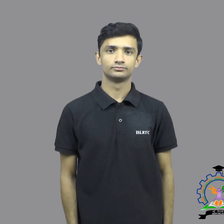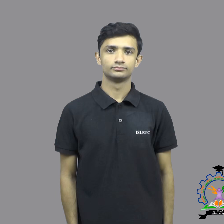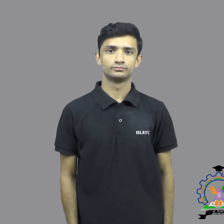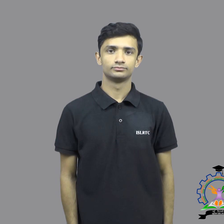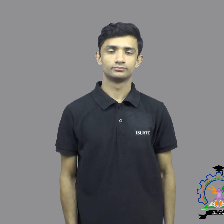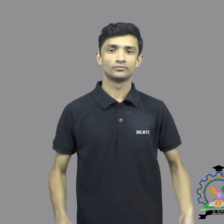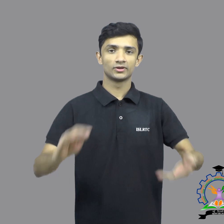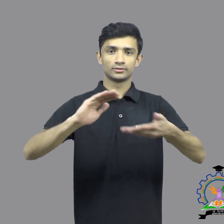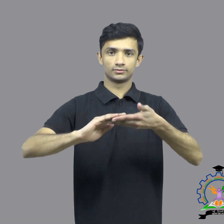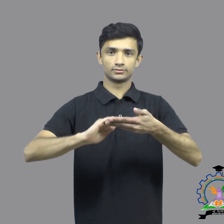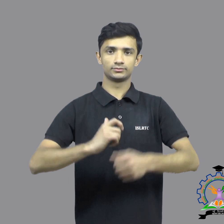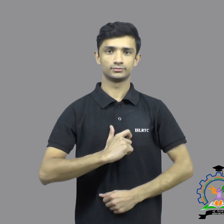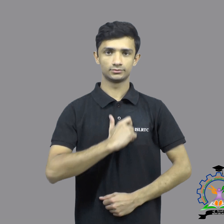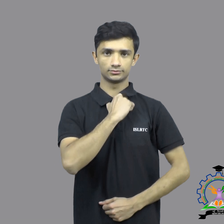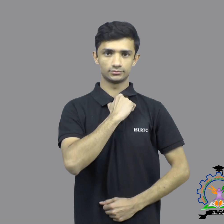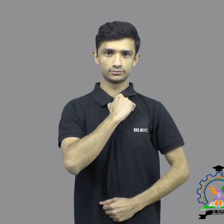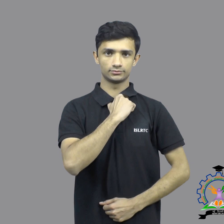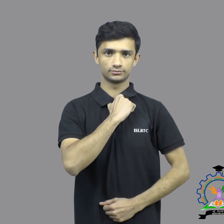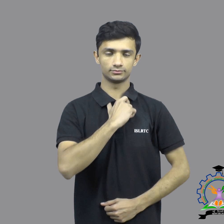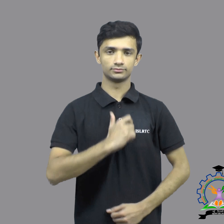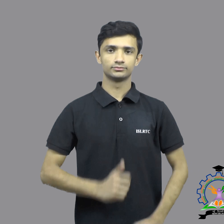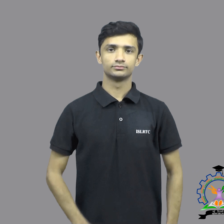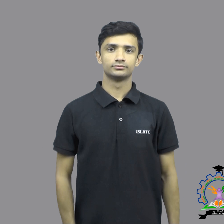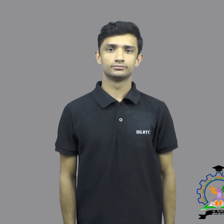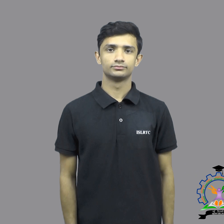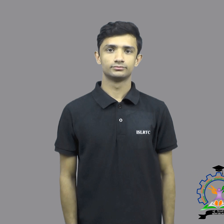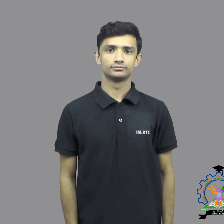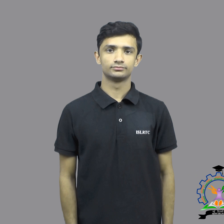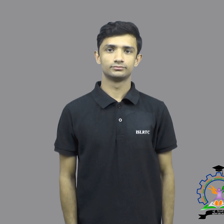Wedding Reception